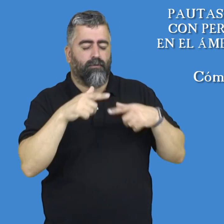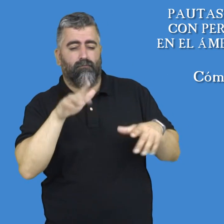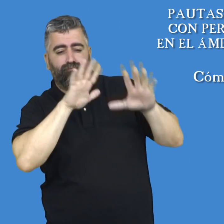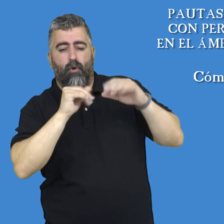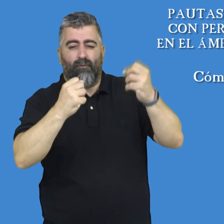complicado